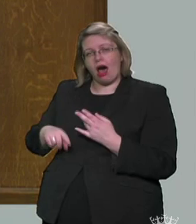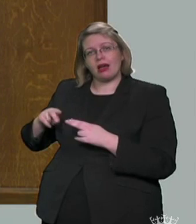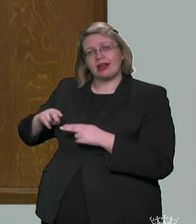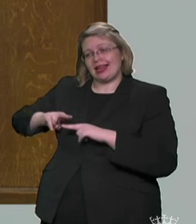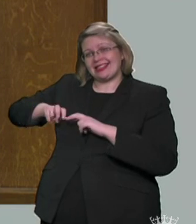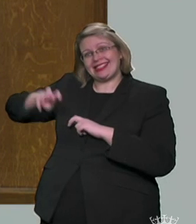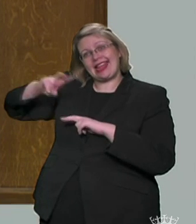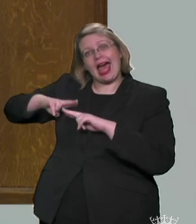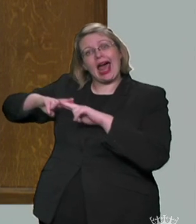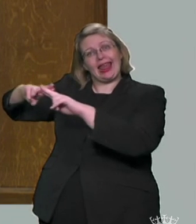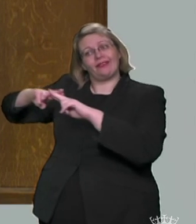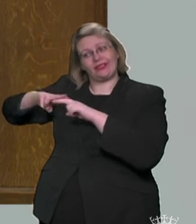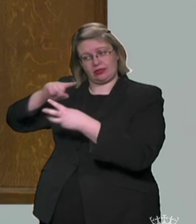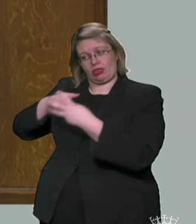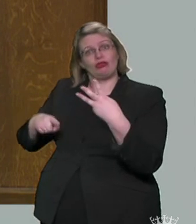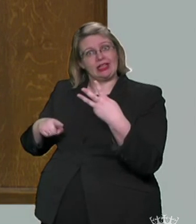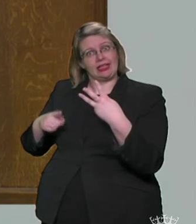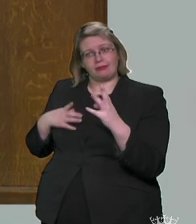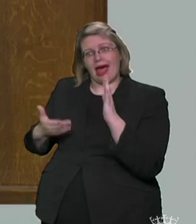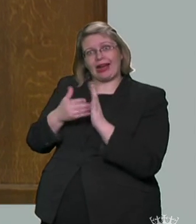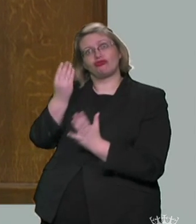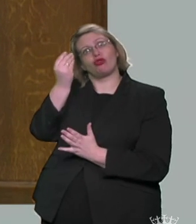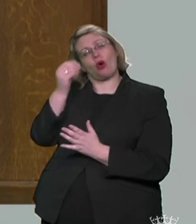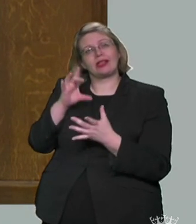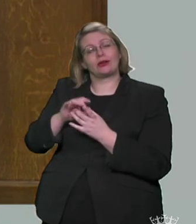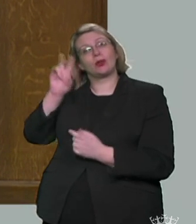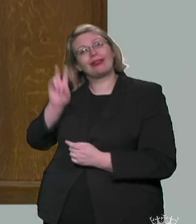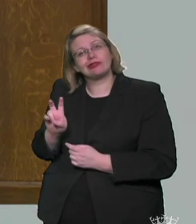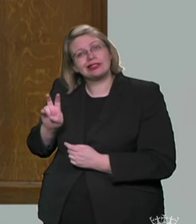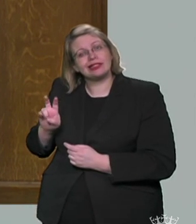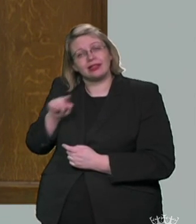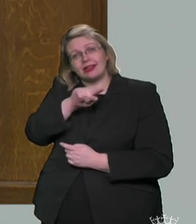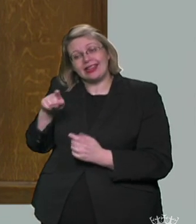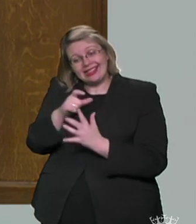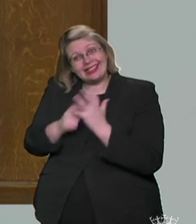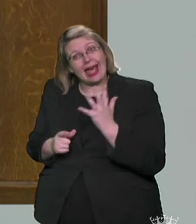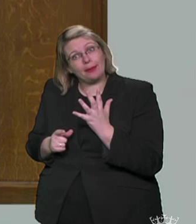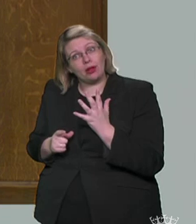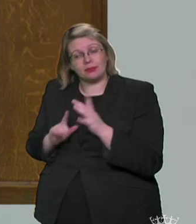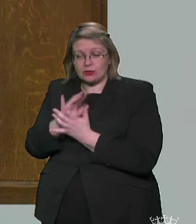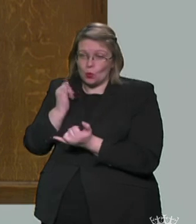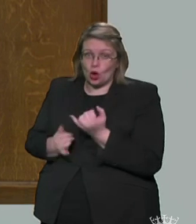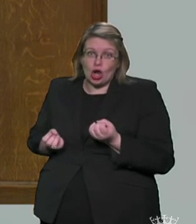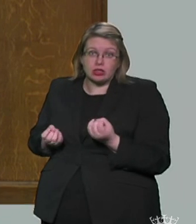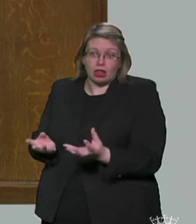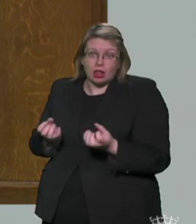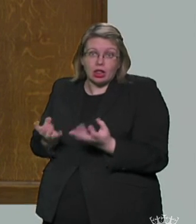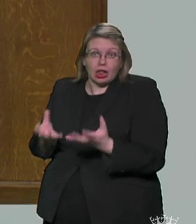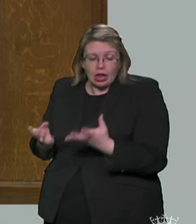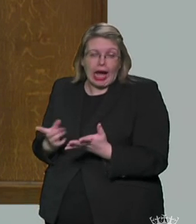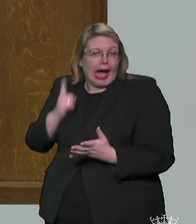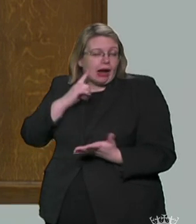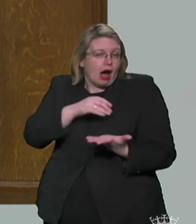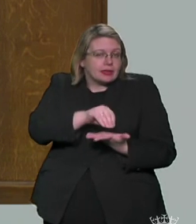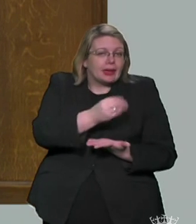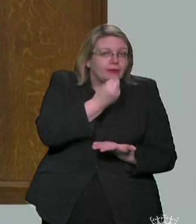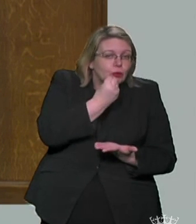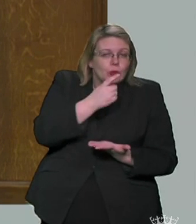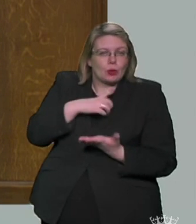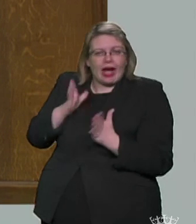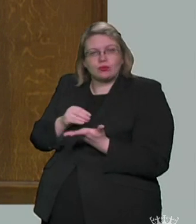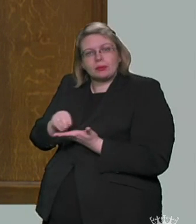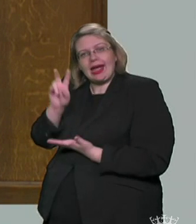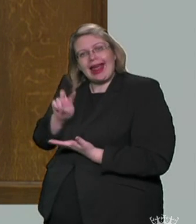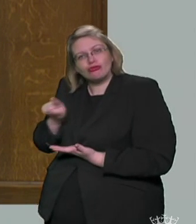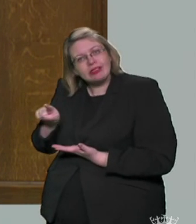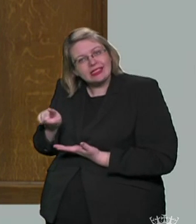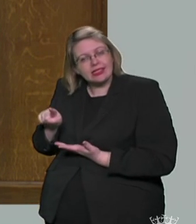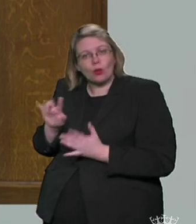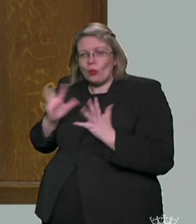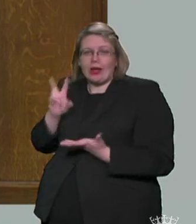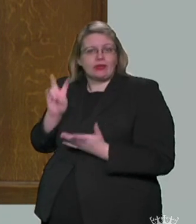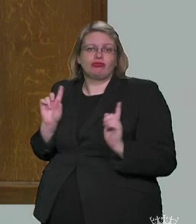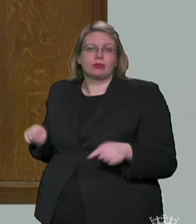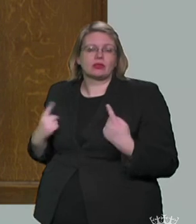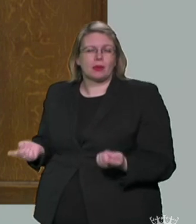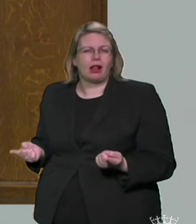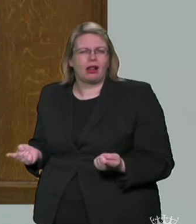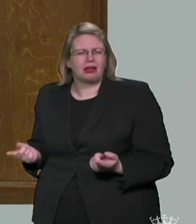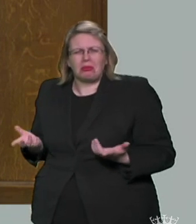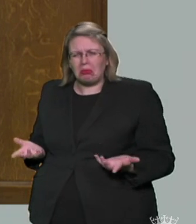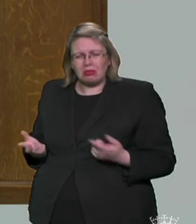It is not right that people with a disability or serious medical condition should face unmanageable debt, or go without food, to pay the costs of electricity on which they absolutely rely.